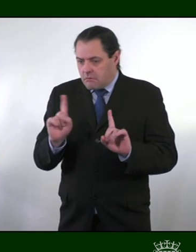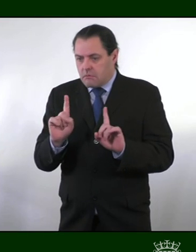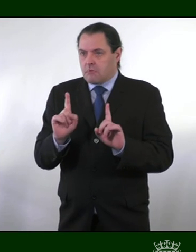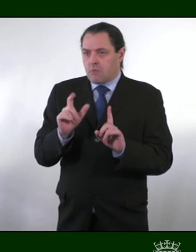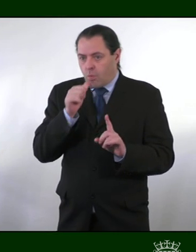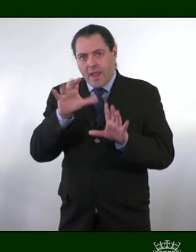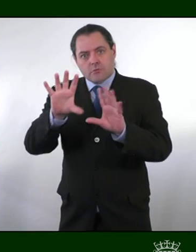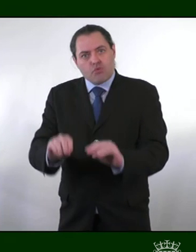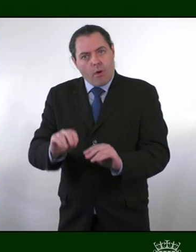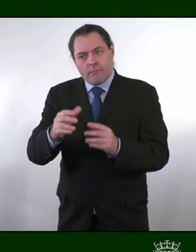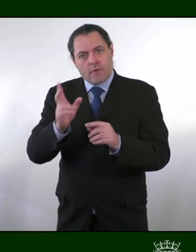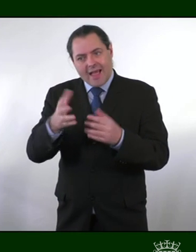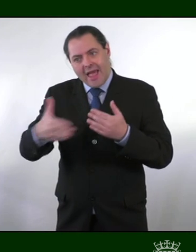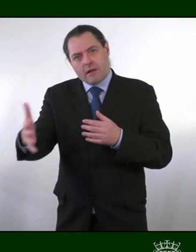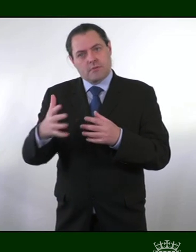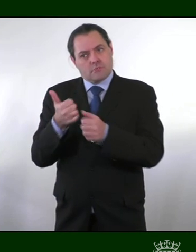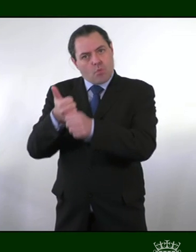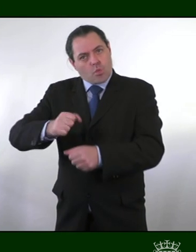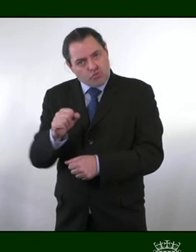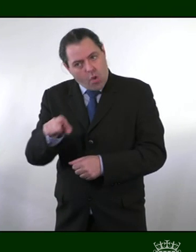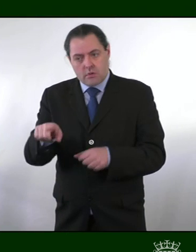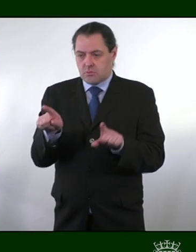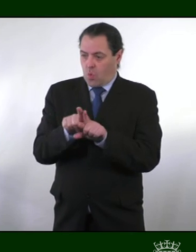Will he make the VAT cut for the hospitality sector permanent to see it through this crisis?